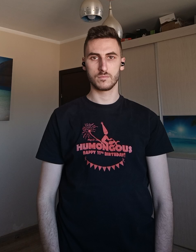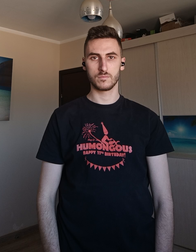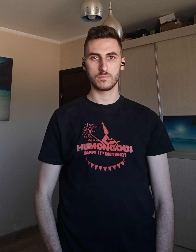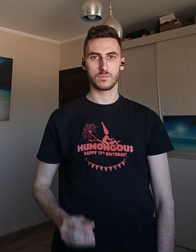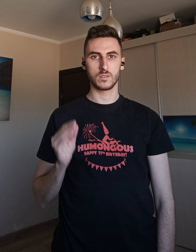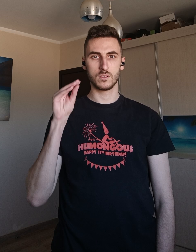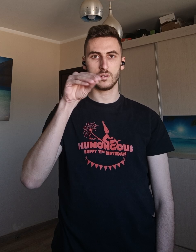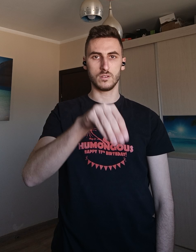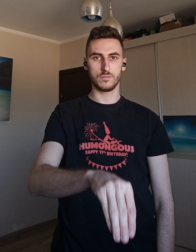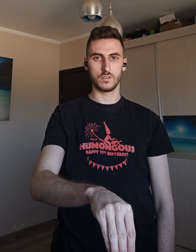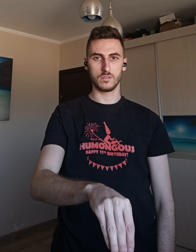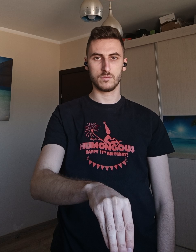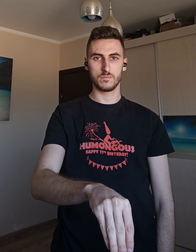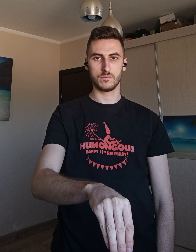להפקיד